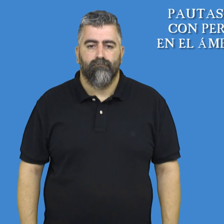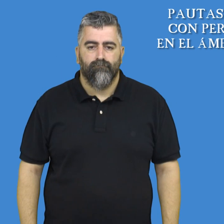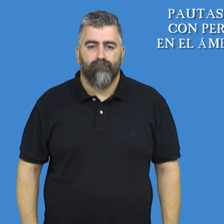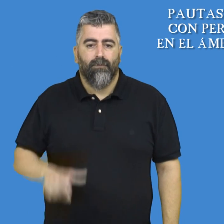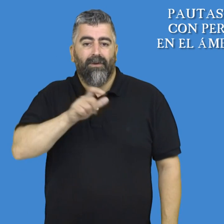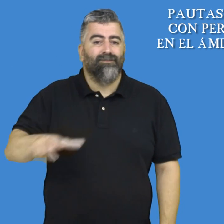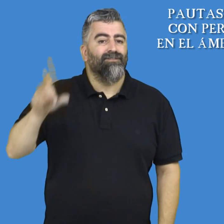persona